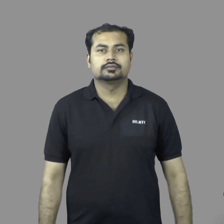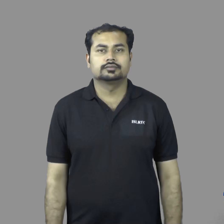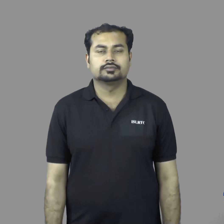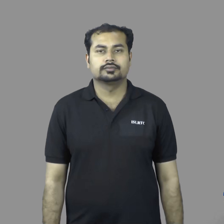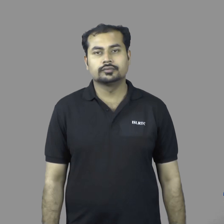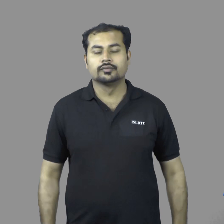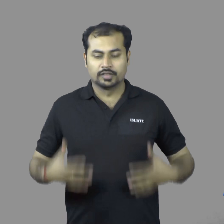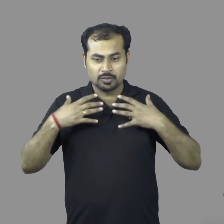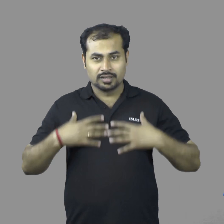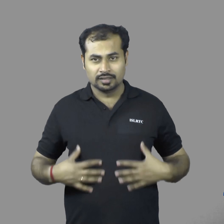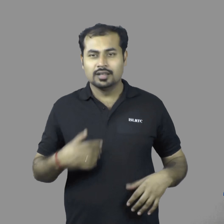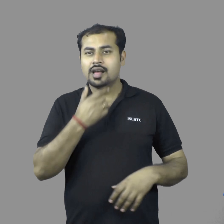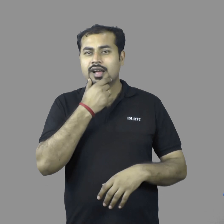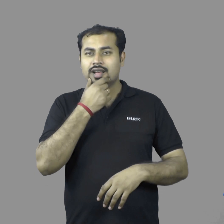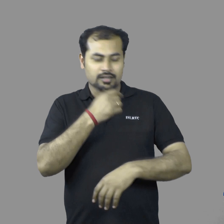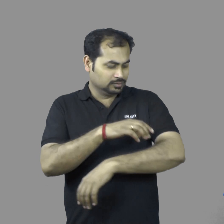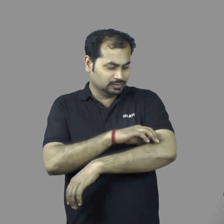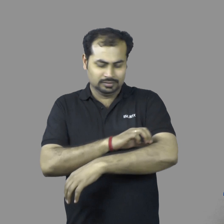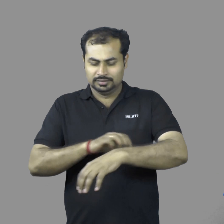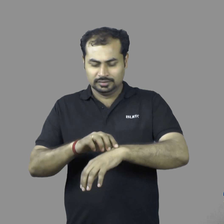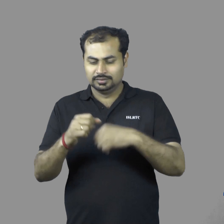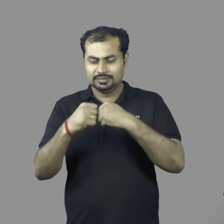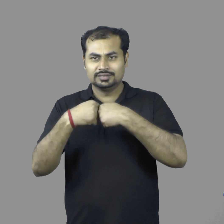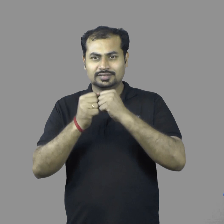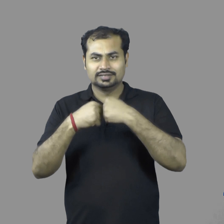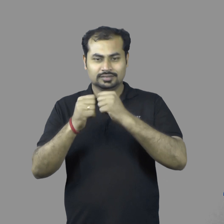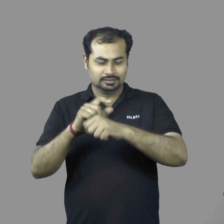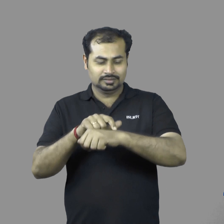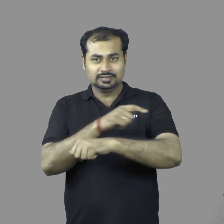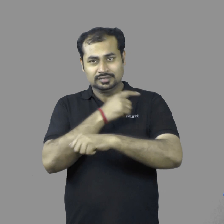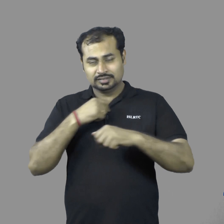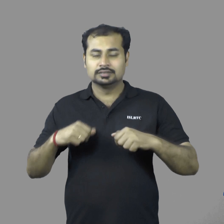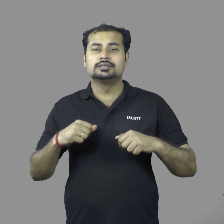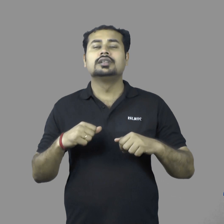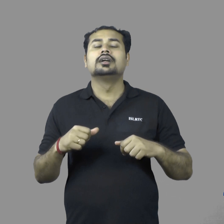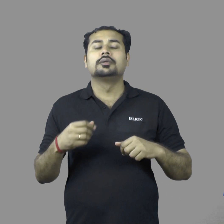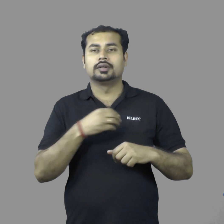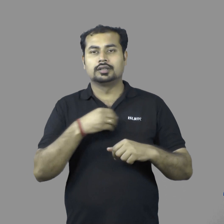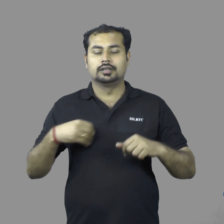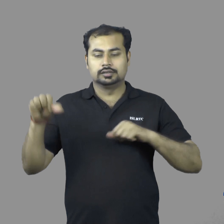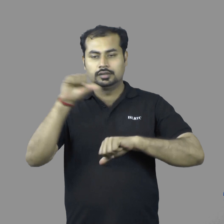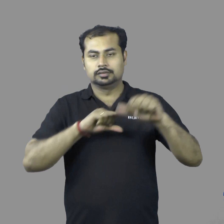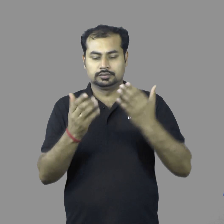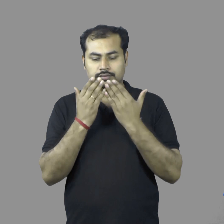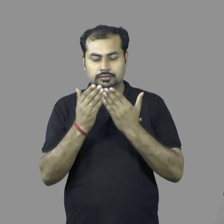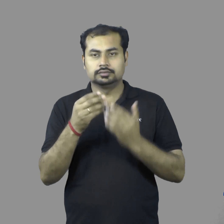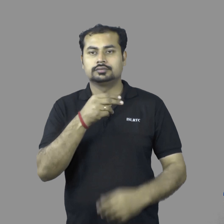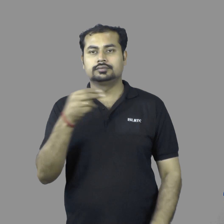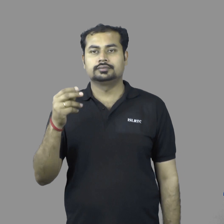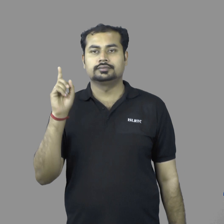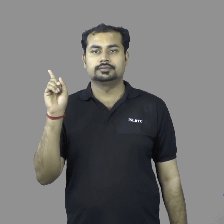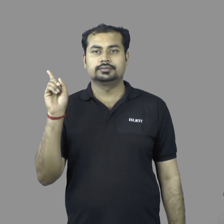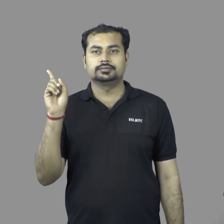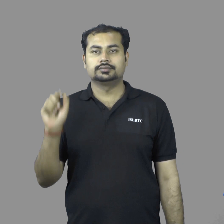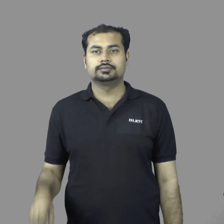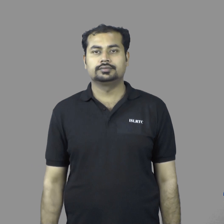Rheumatology